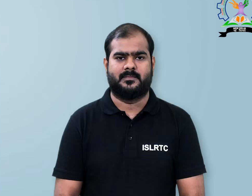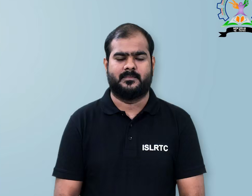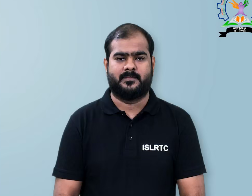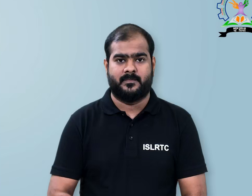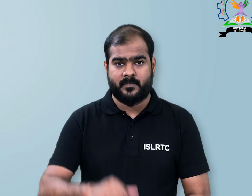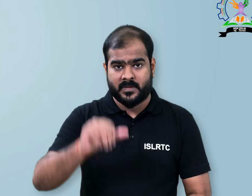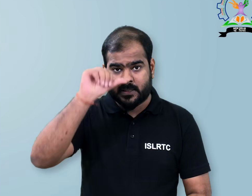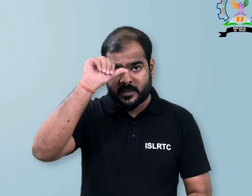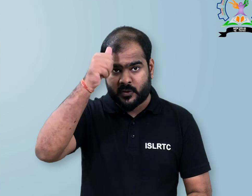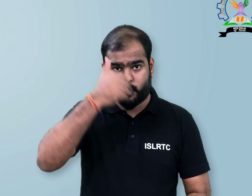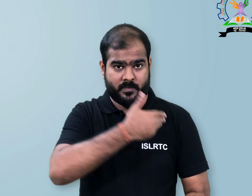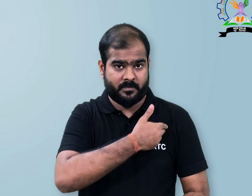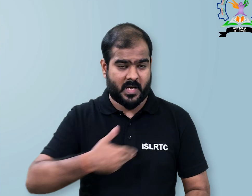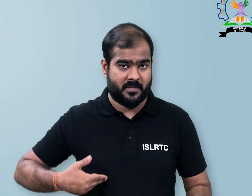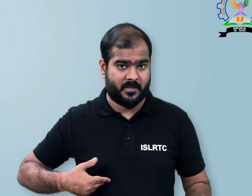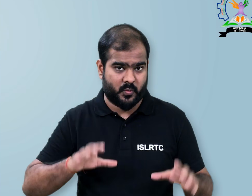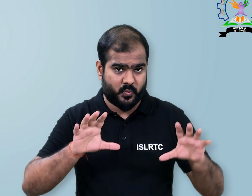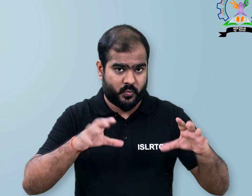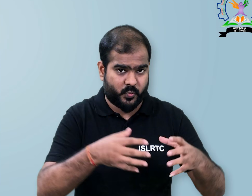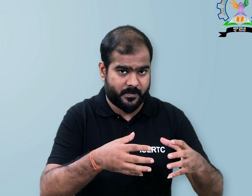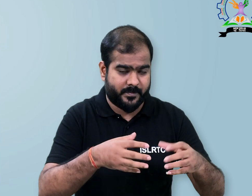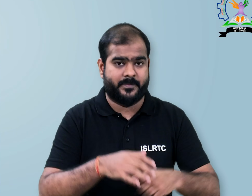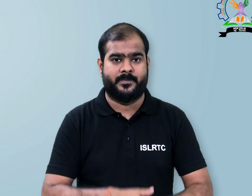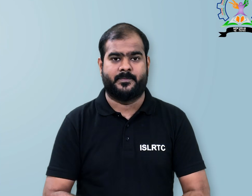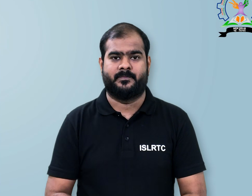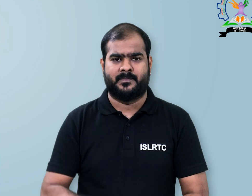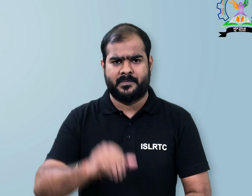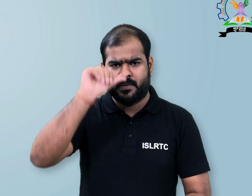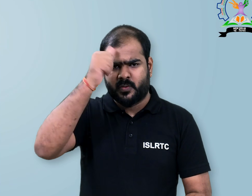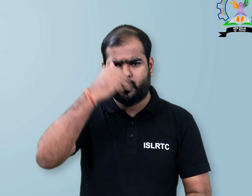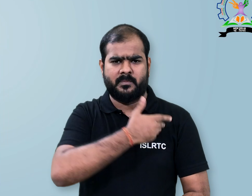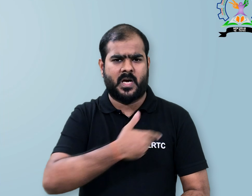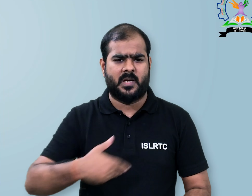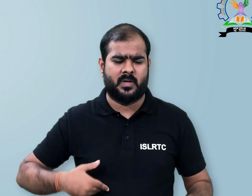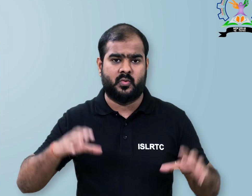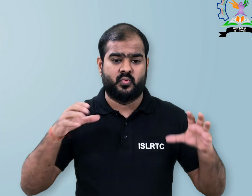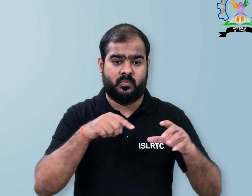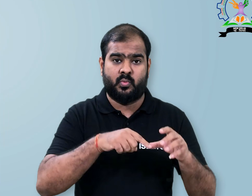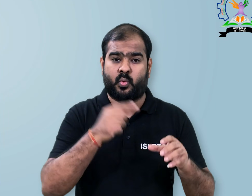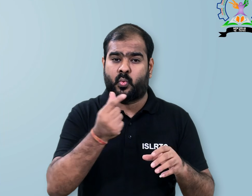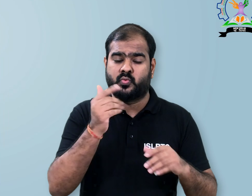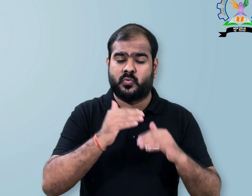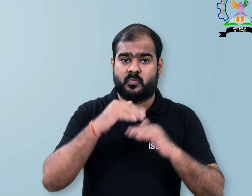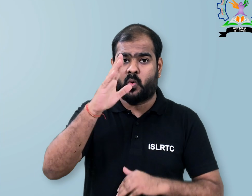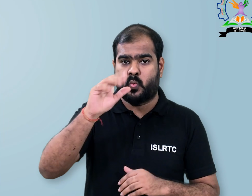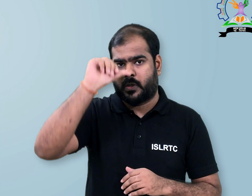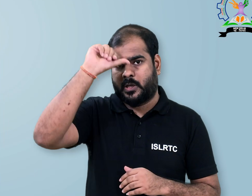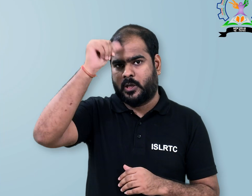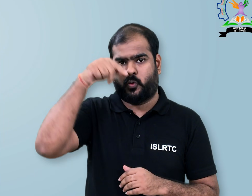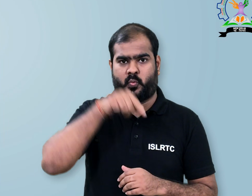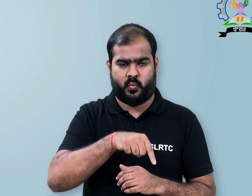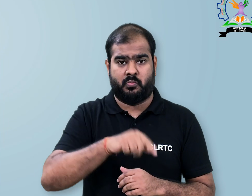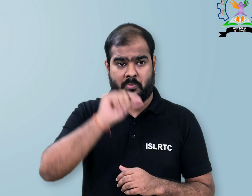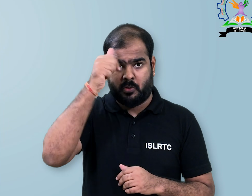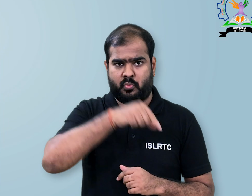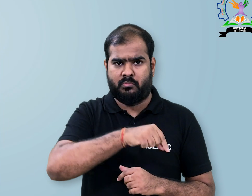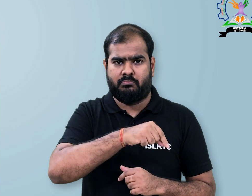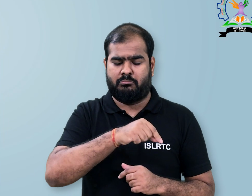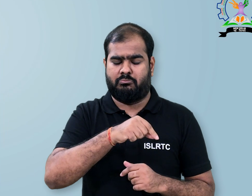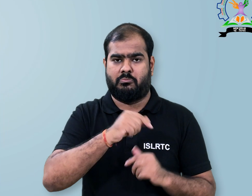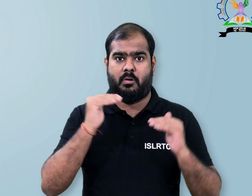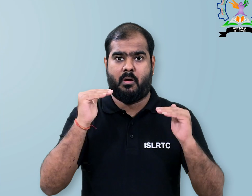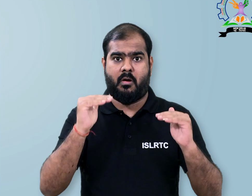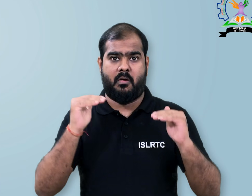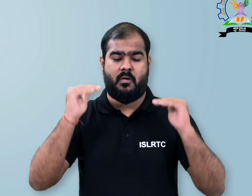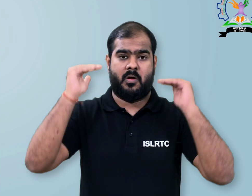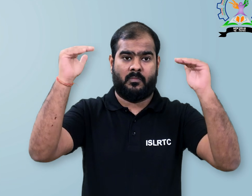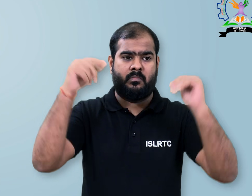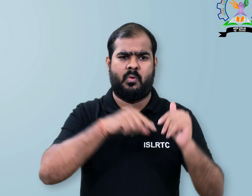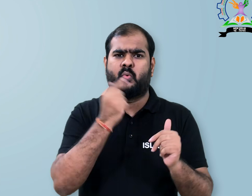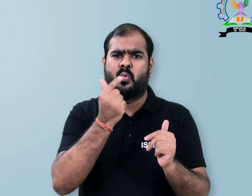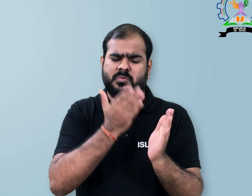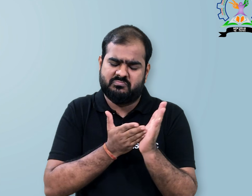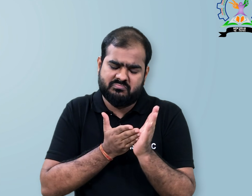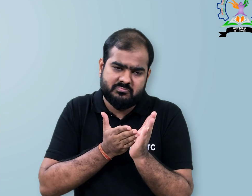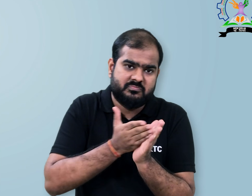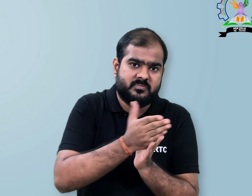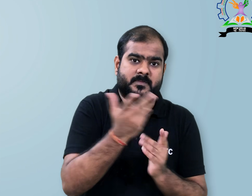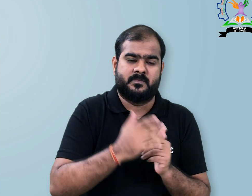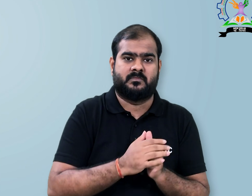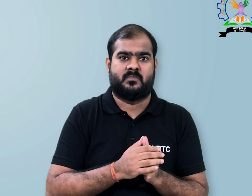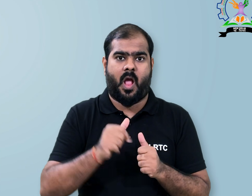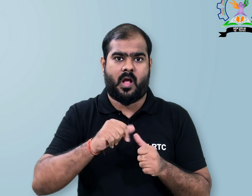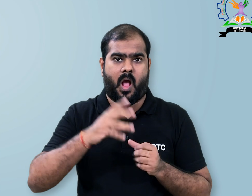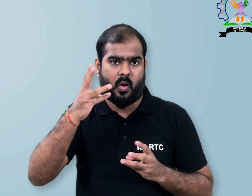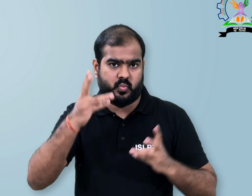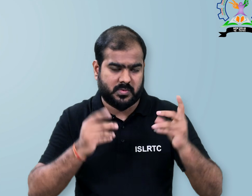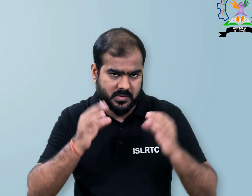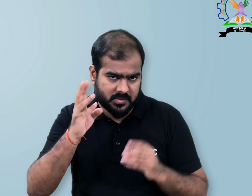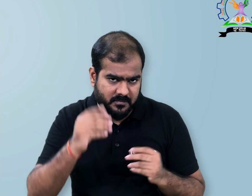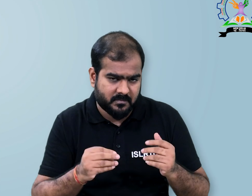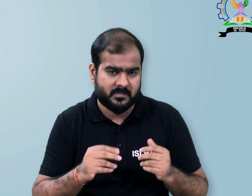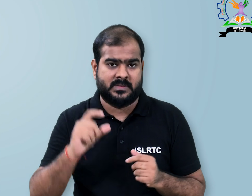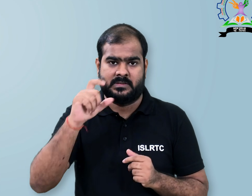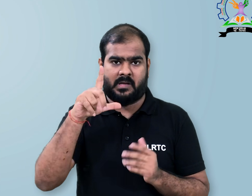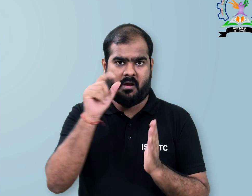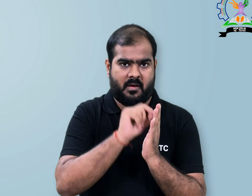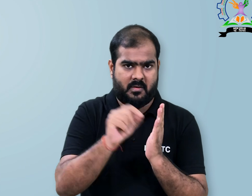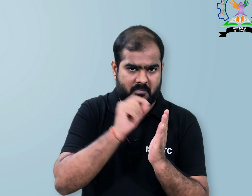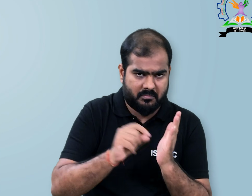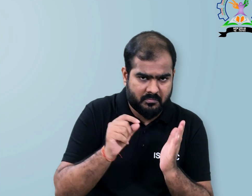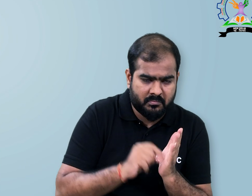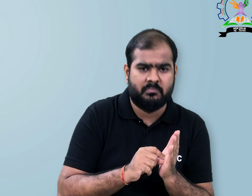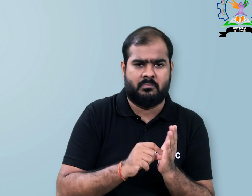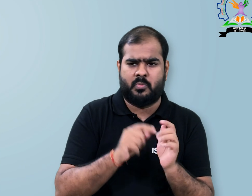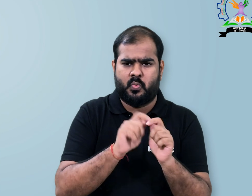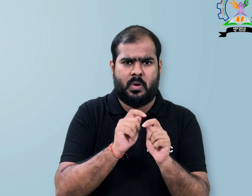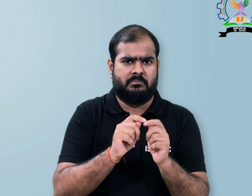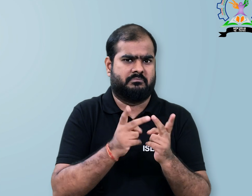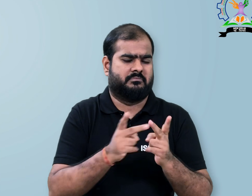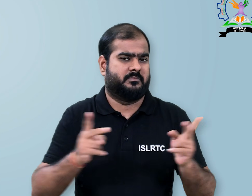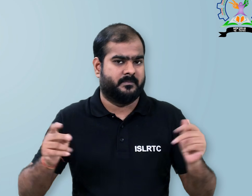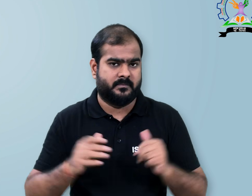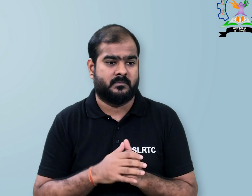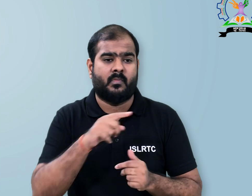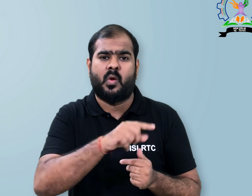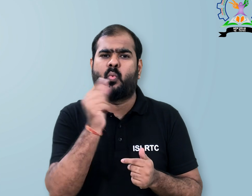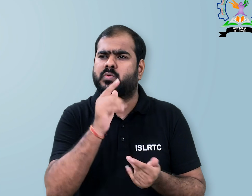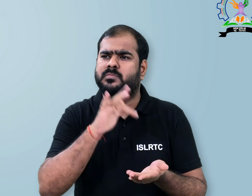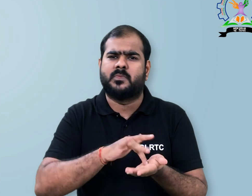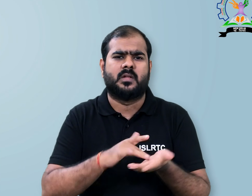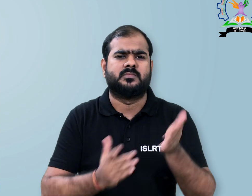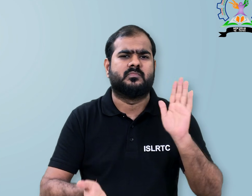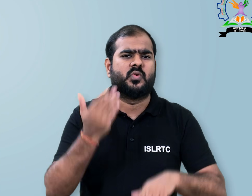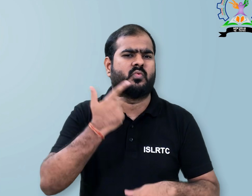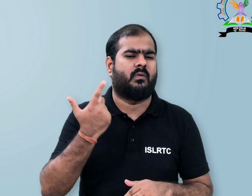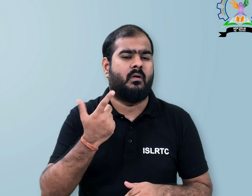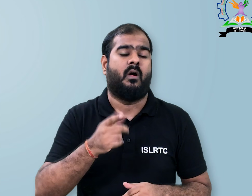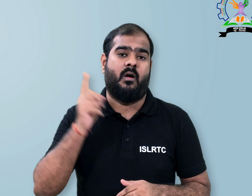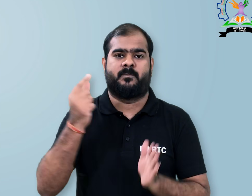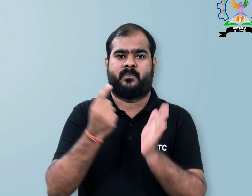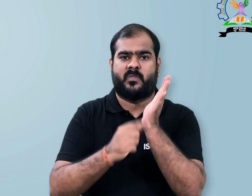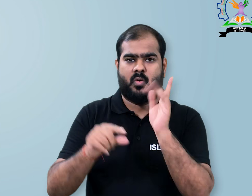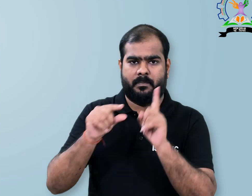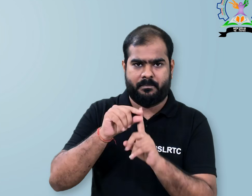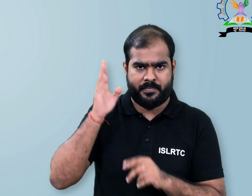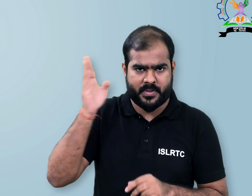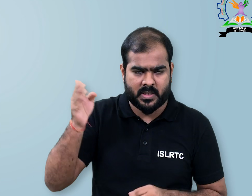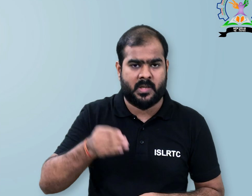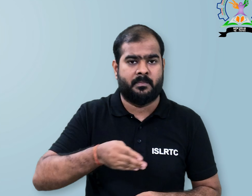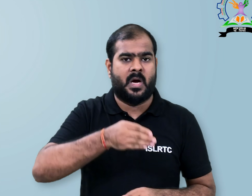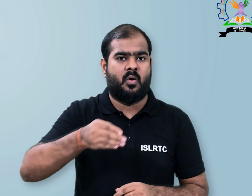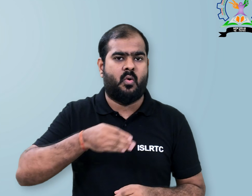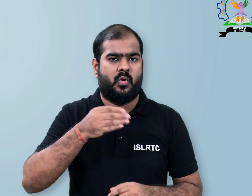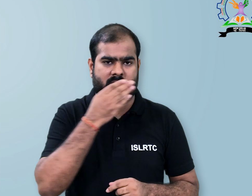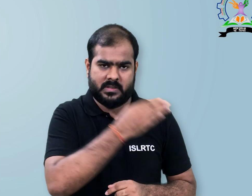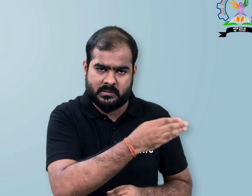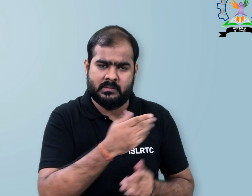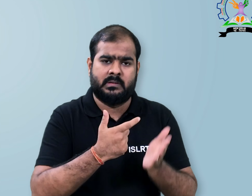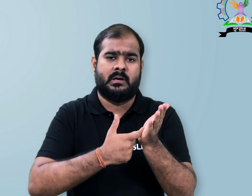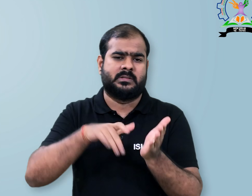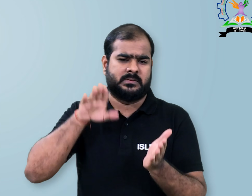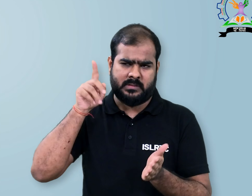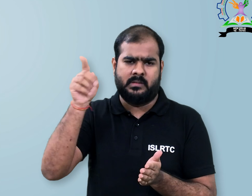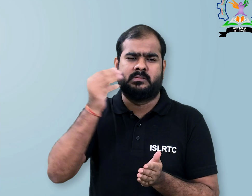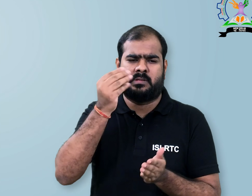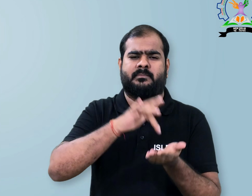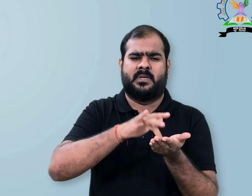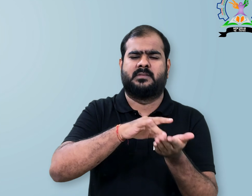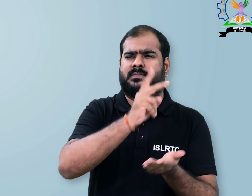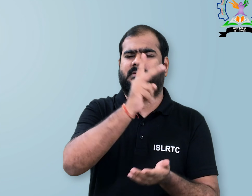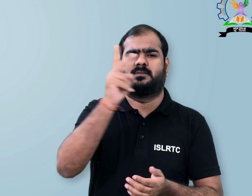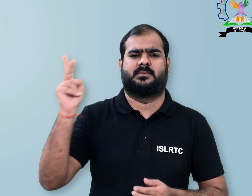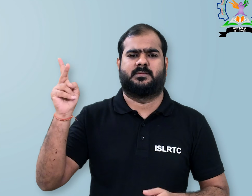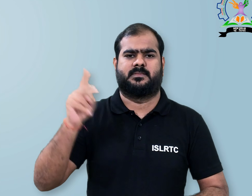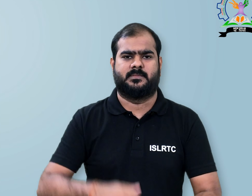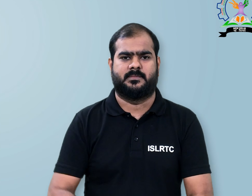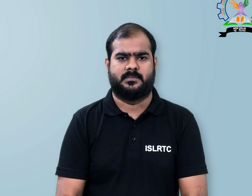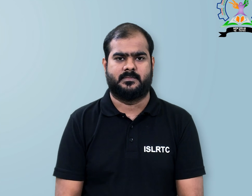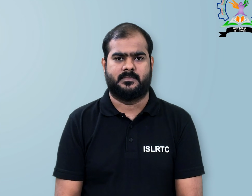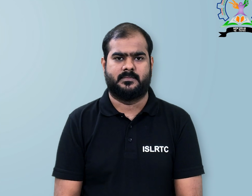Kayasthas A member of a high Hindu caste especially numerous in Bengal and Uttar Pradesh whose caste occupation is that of clerks, writers, and accountants.